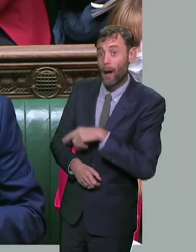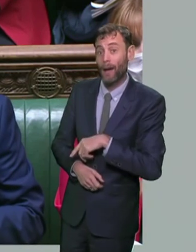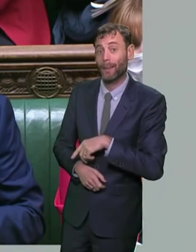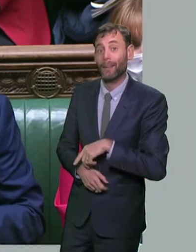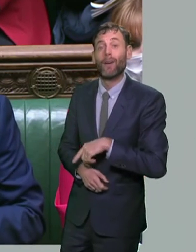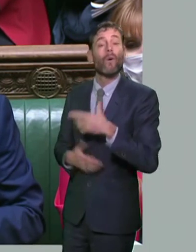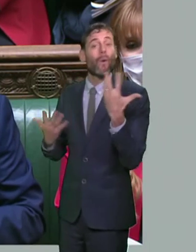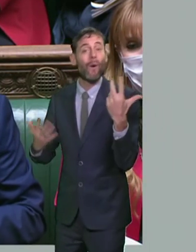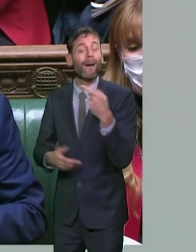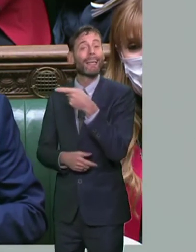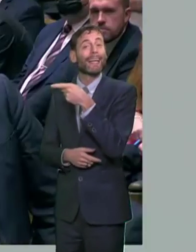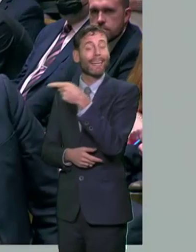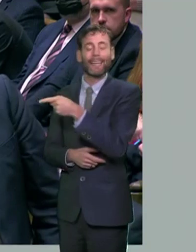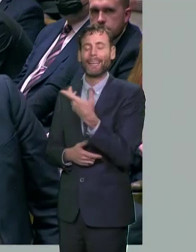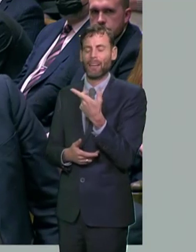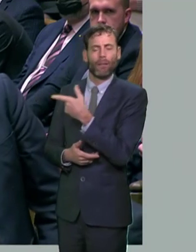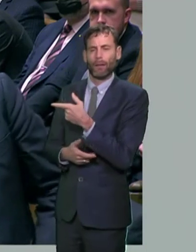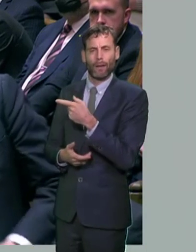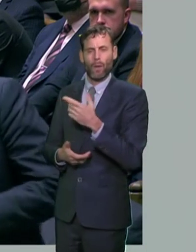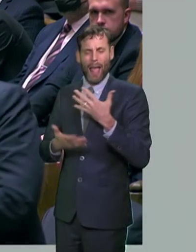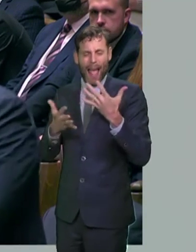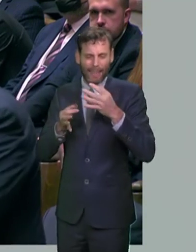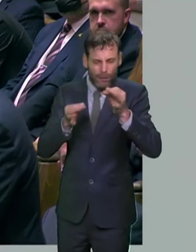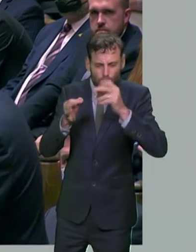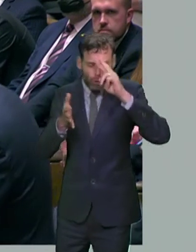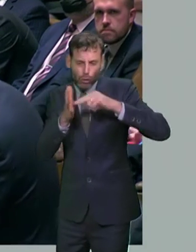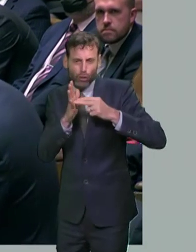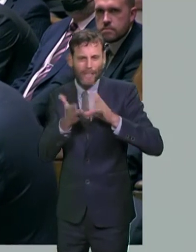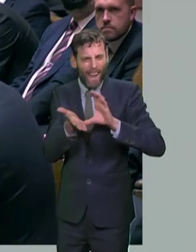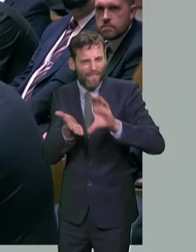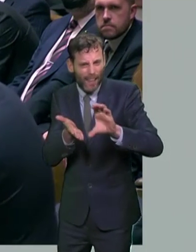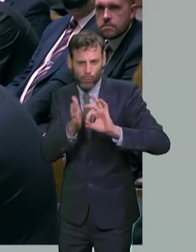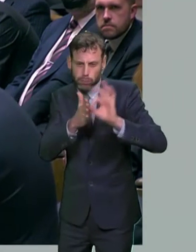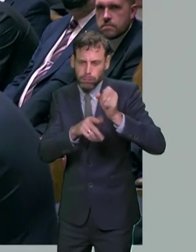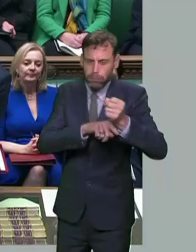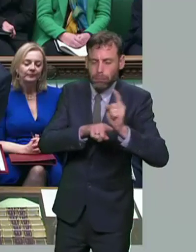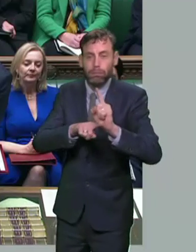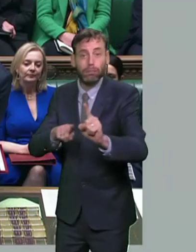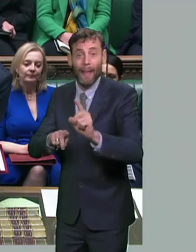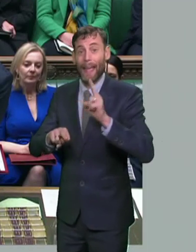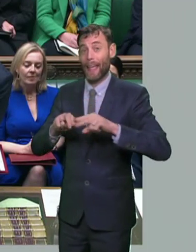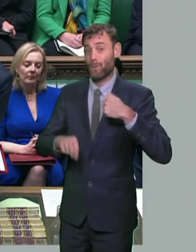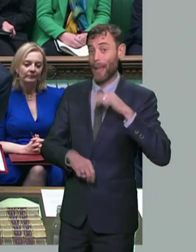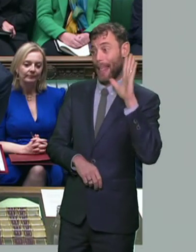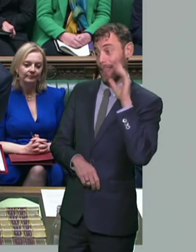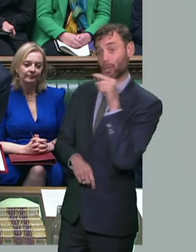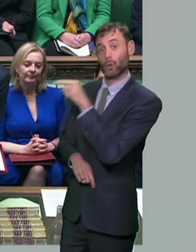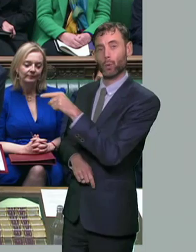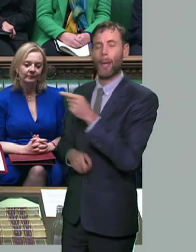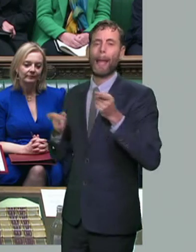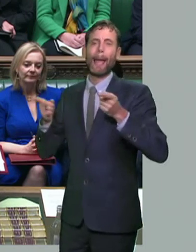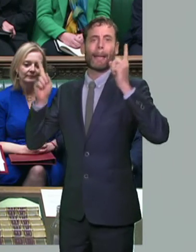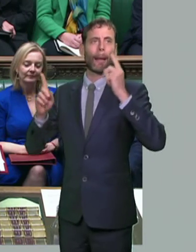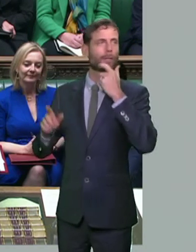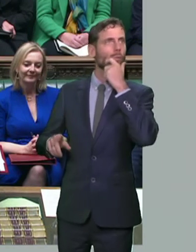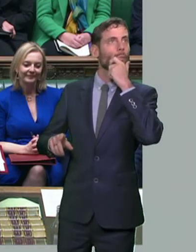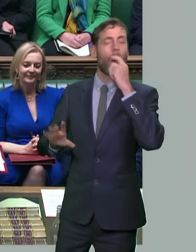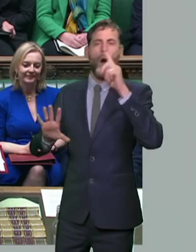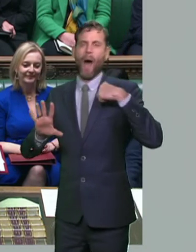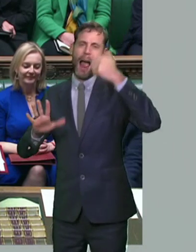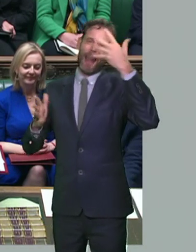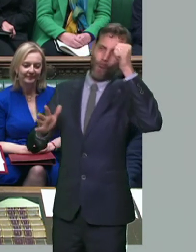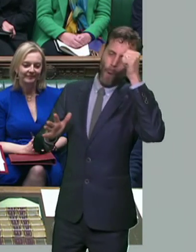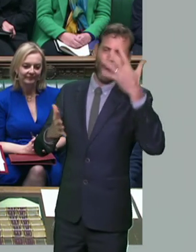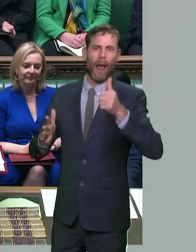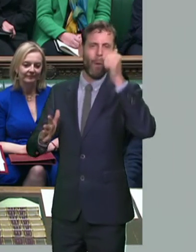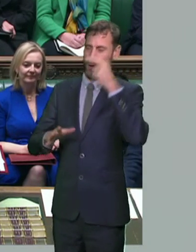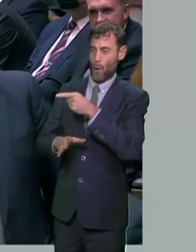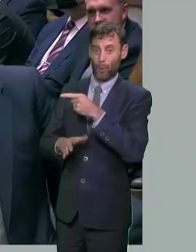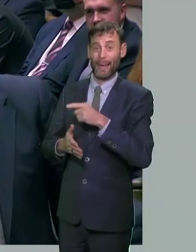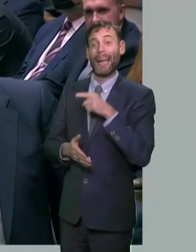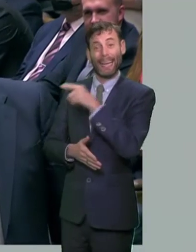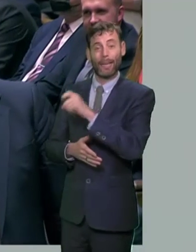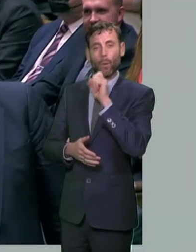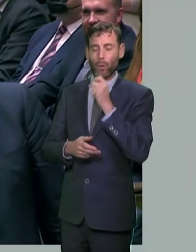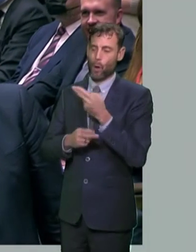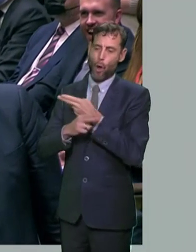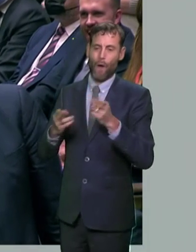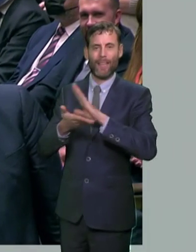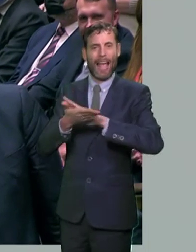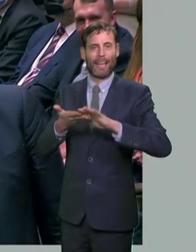Or whether it is making the strategic investments that we have made, if we had listened to Captain Hindsight, we would have no HS2 at all.